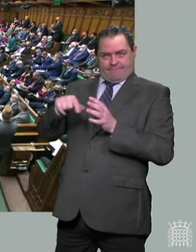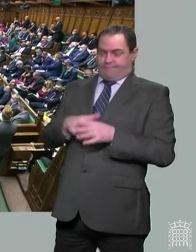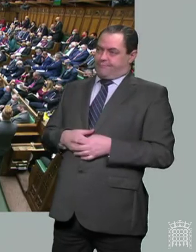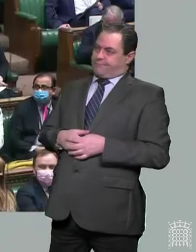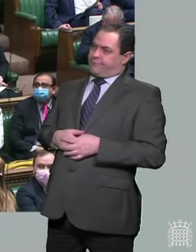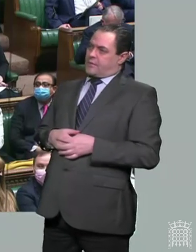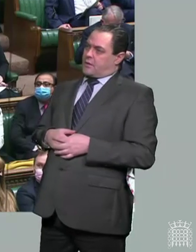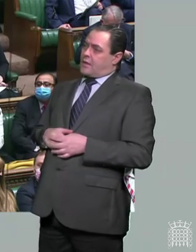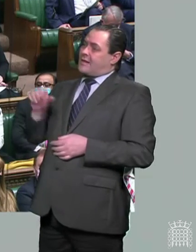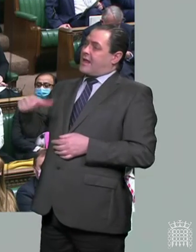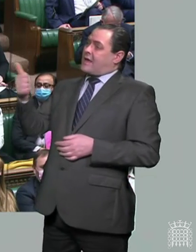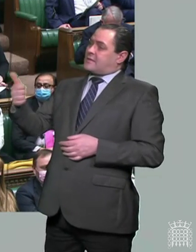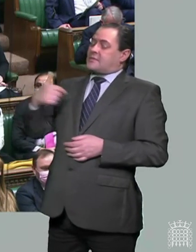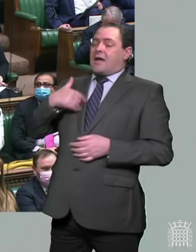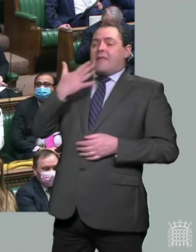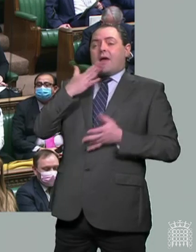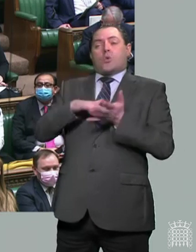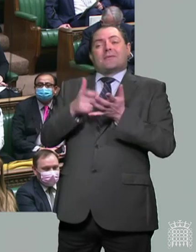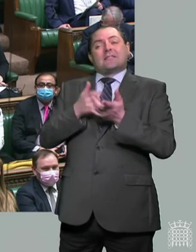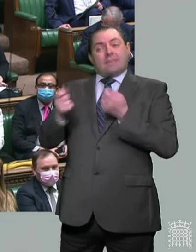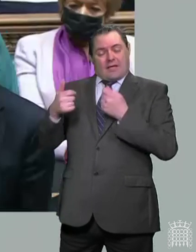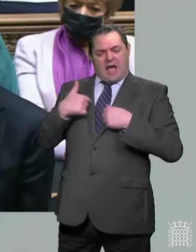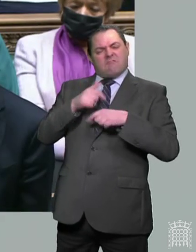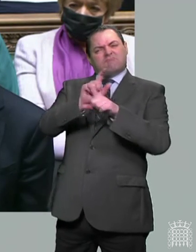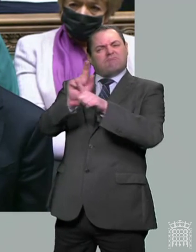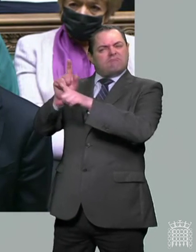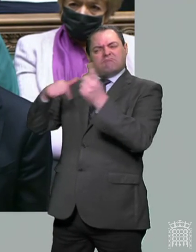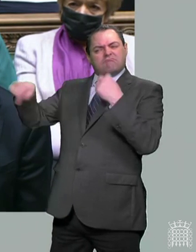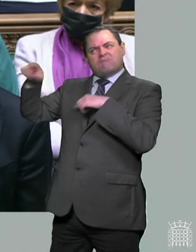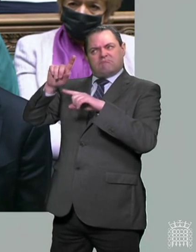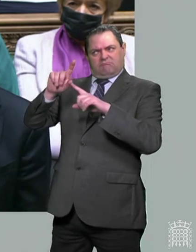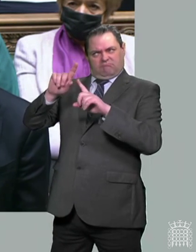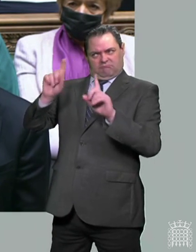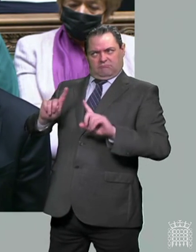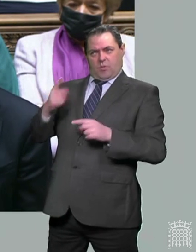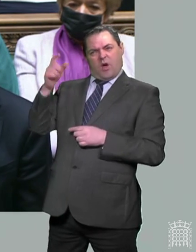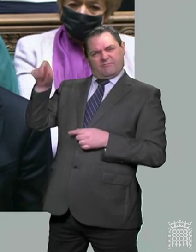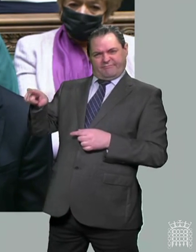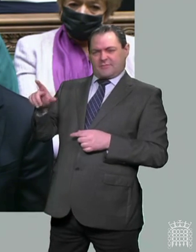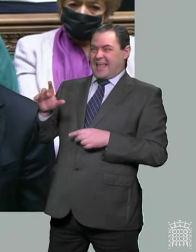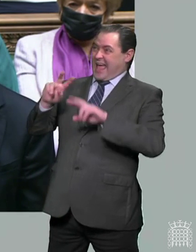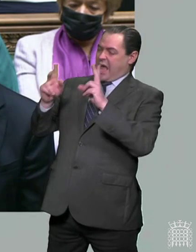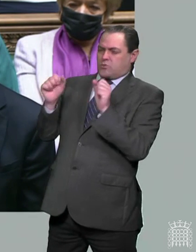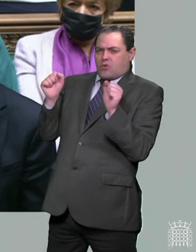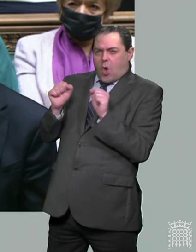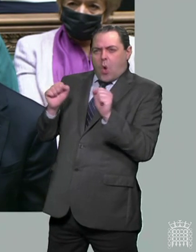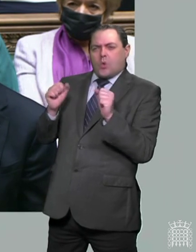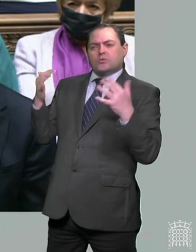I was out this weekend speaking to a constituent who has a cold and leaky house.